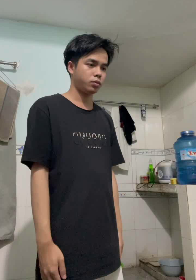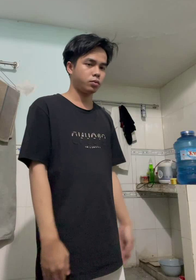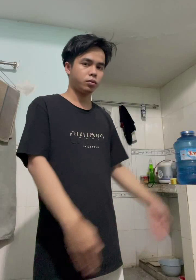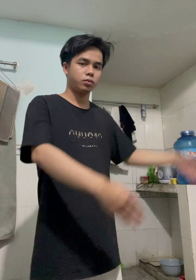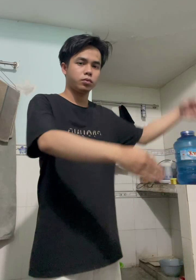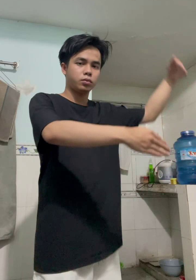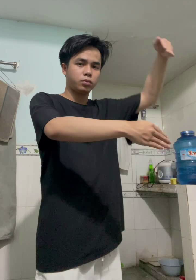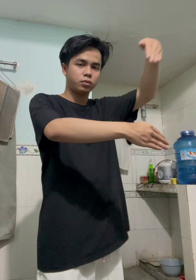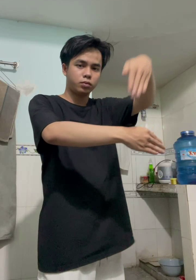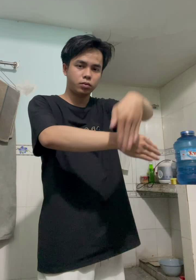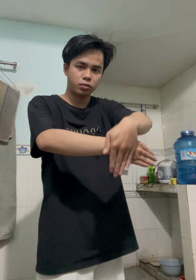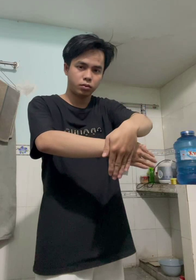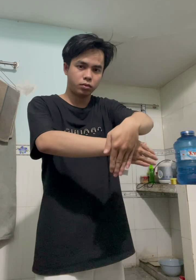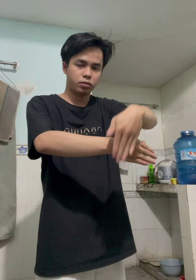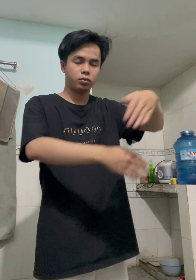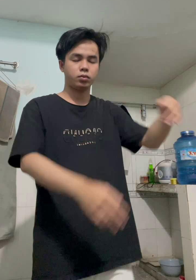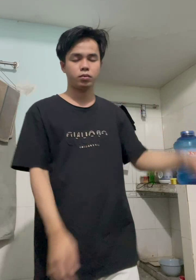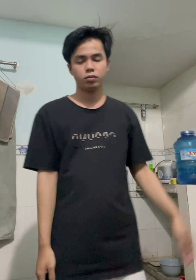buoi chieu